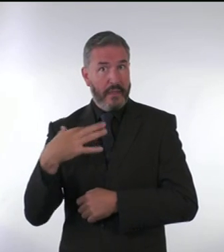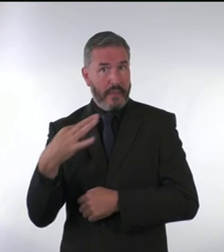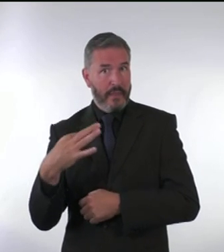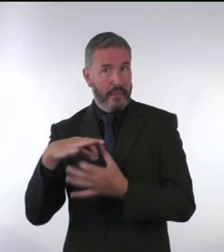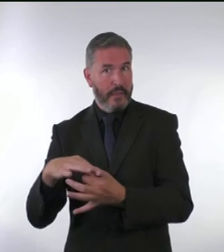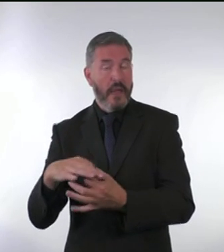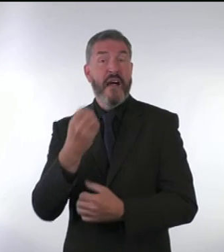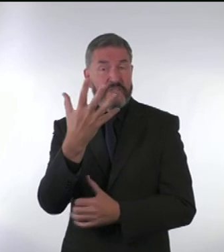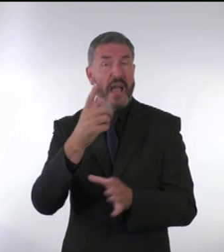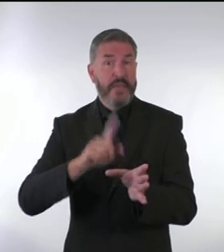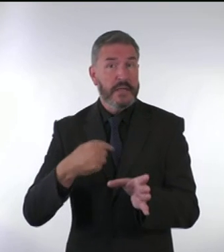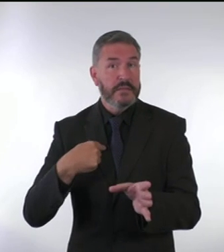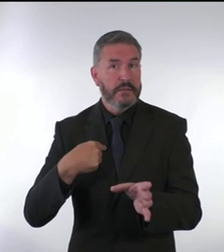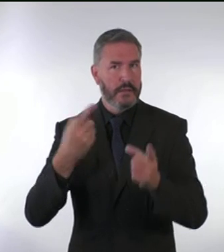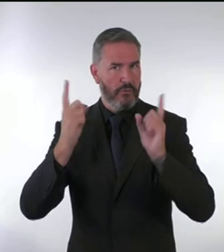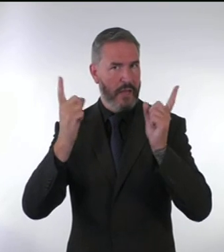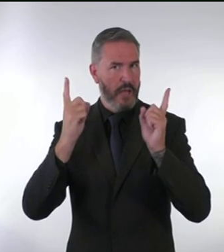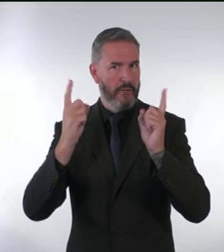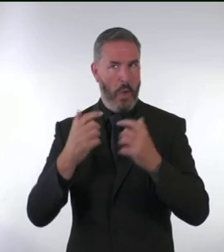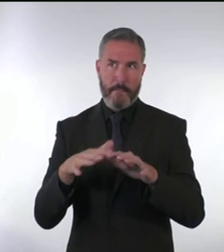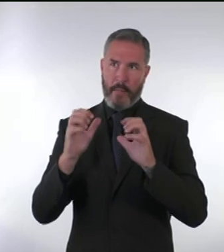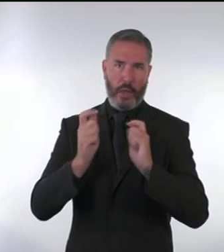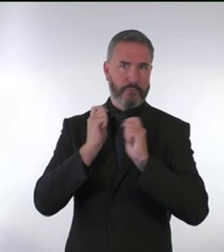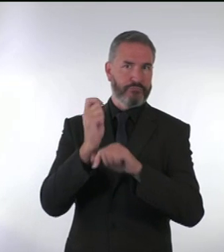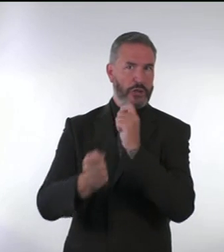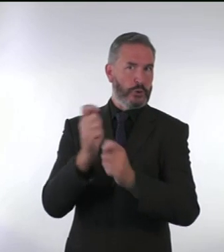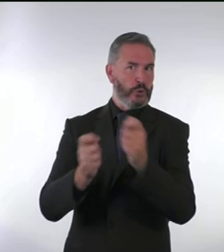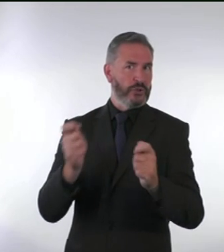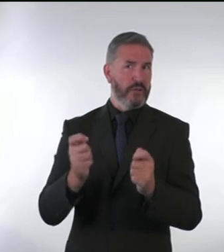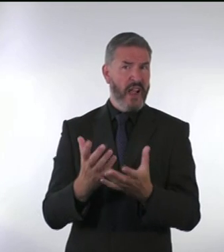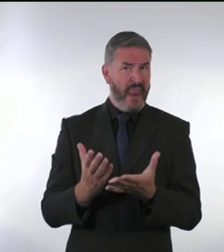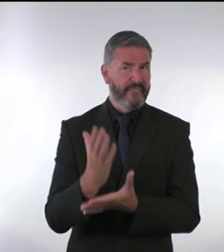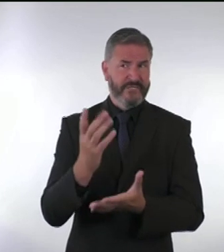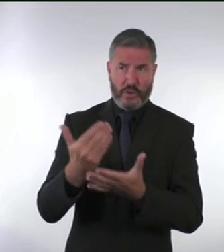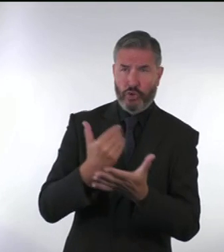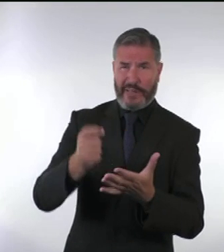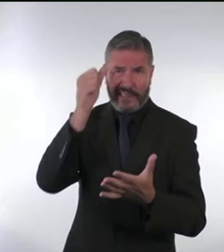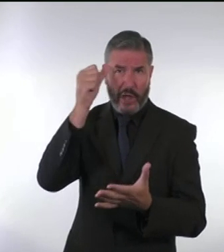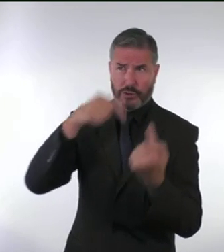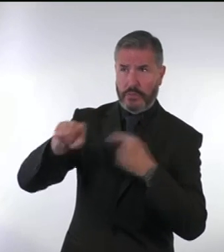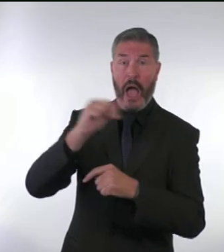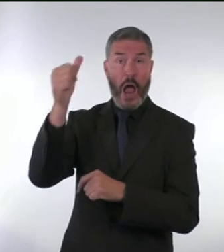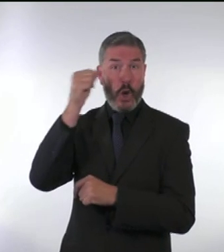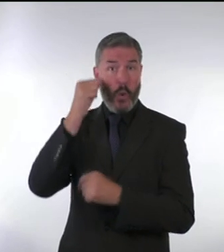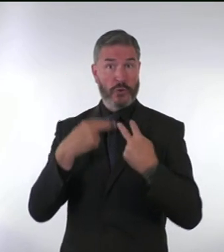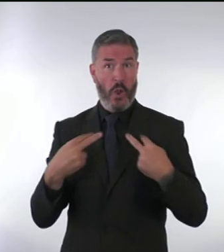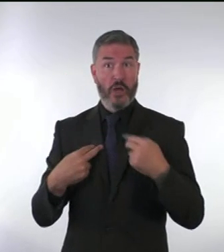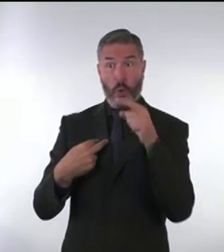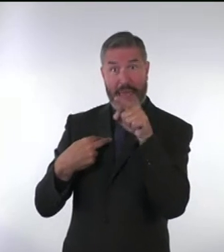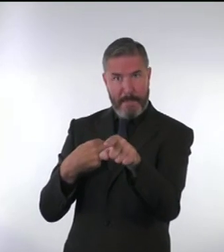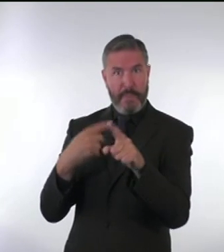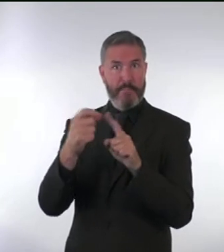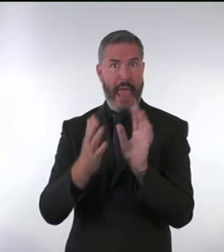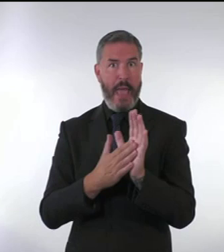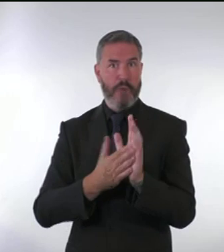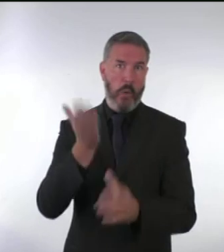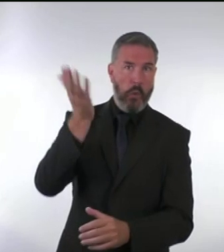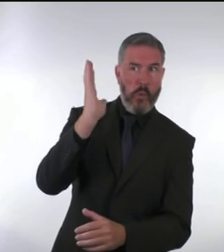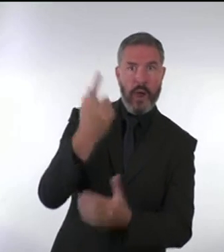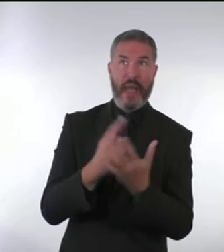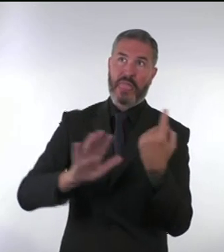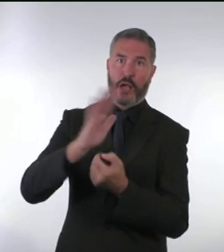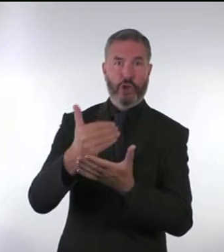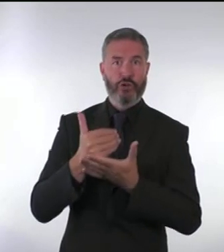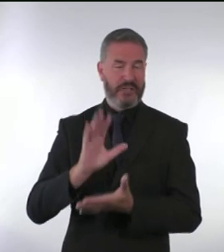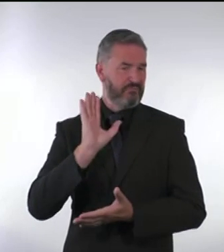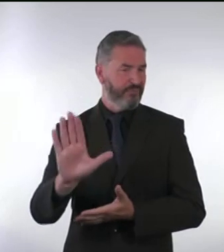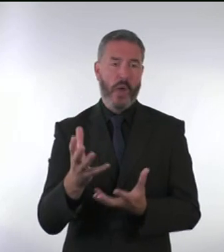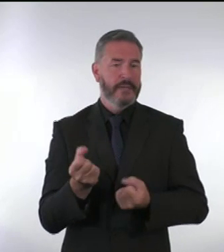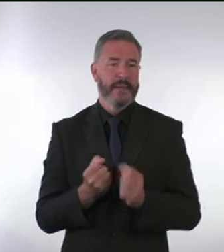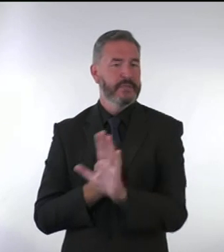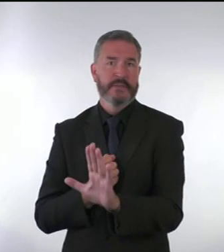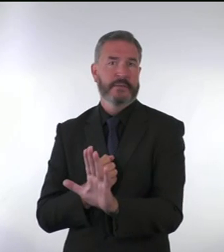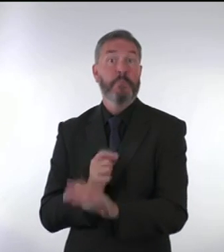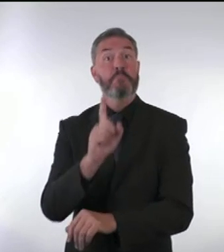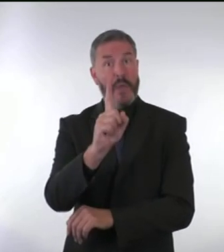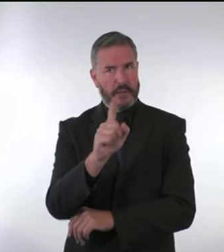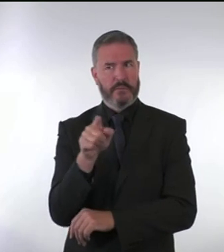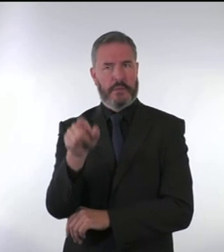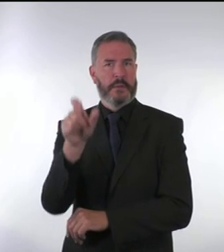I spent five years as Director of Public Prosecutions, working on live operations with the security and intelligence services, so I am not going to take lectures from the Prime Minister about national security.